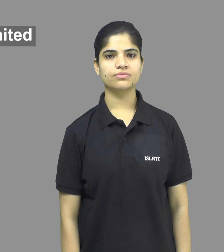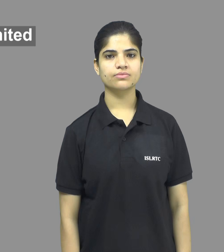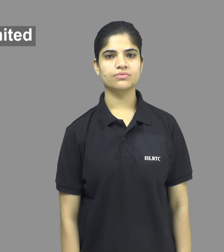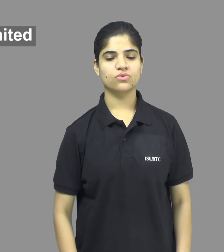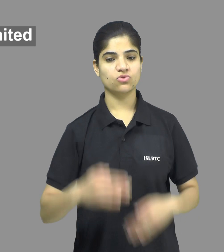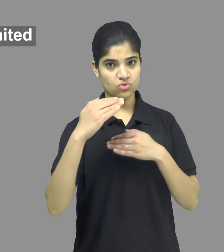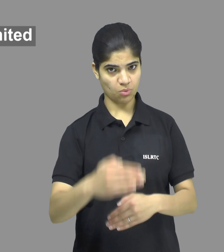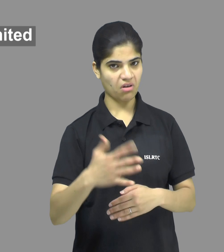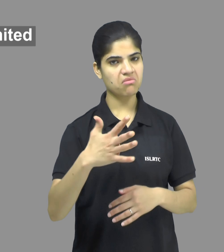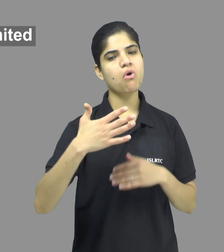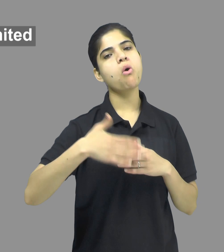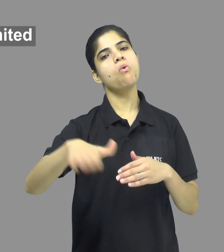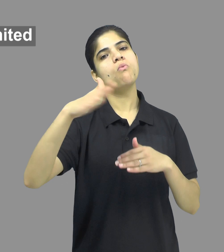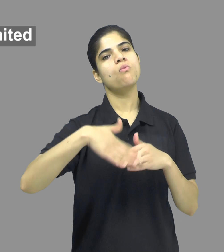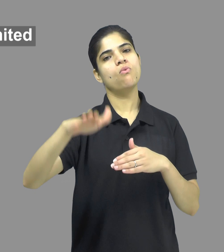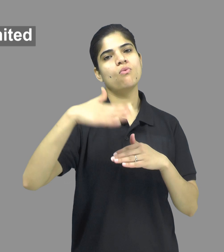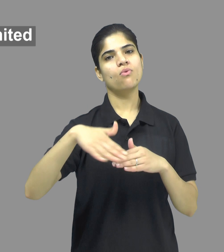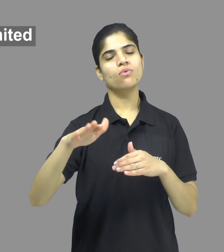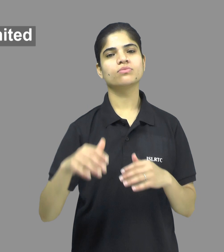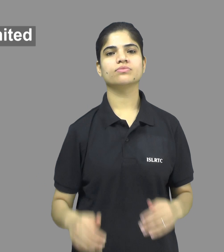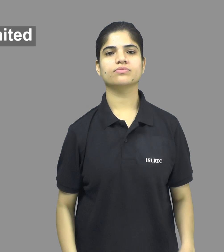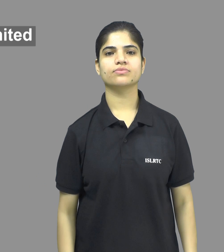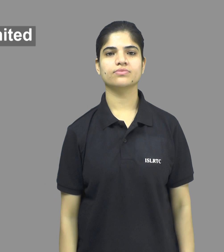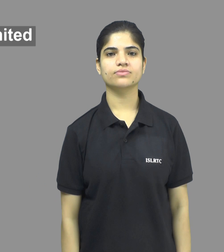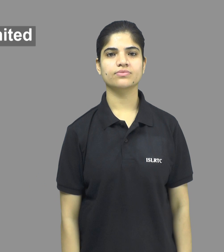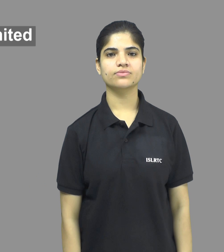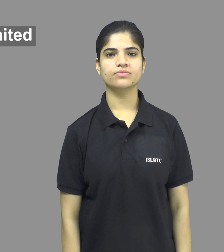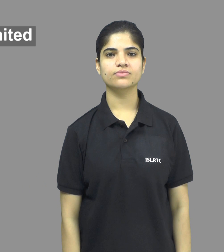Unlimited Boundless Infinite